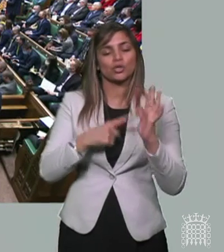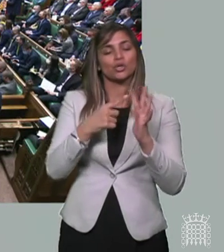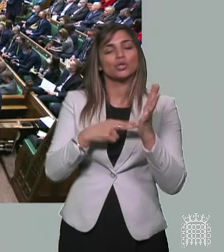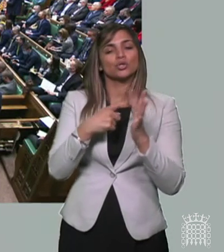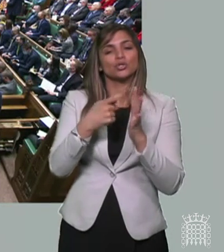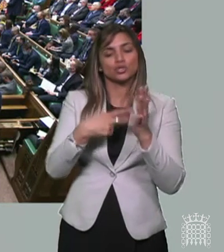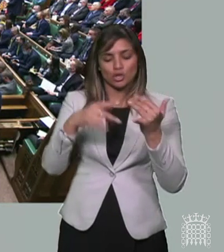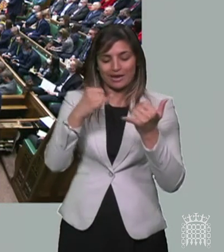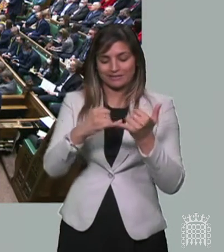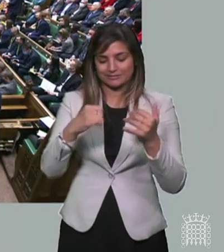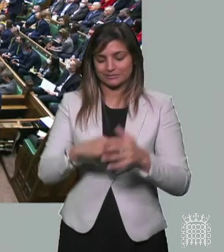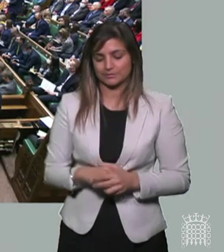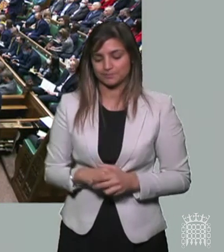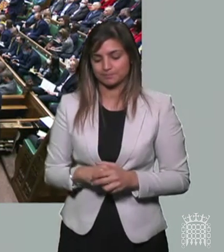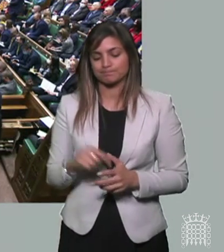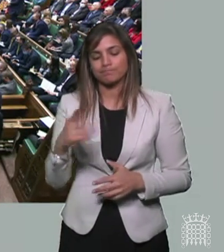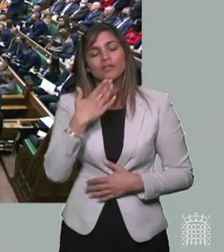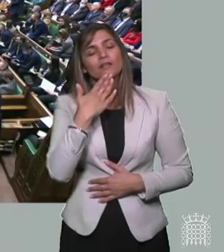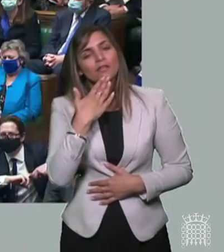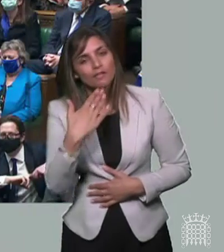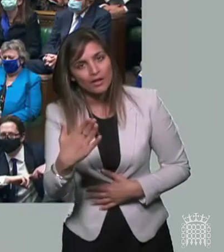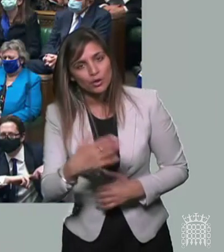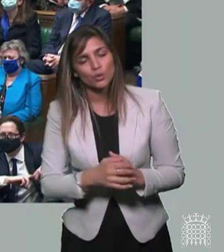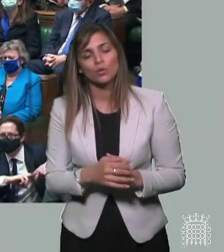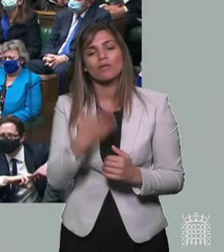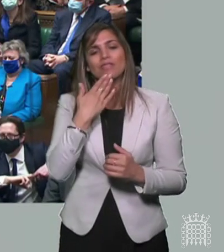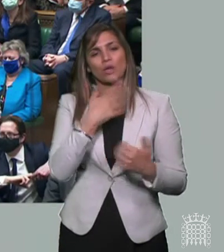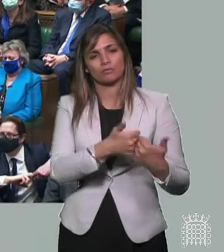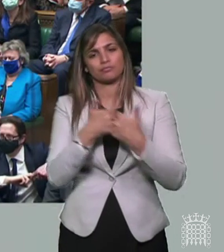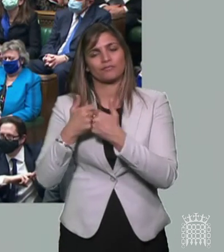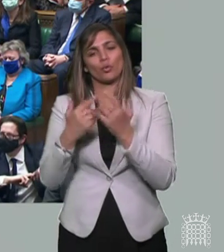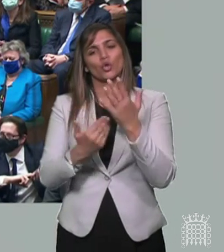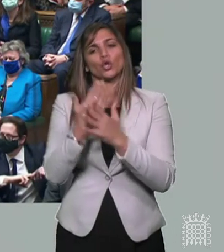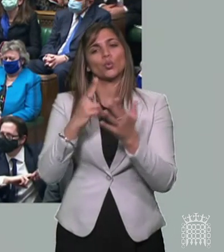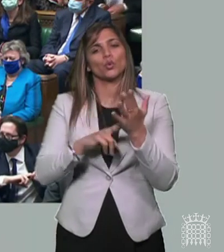I thank my right honourable Friend for his continued support for new nuclear.